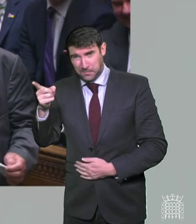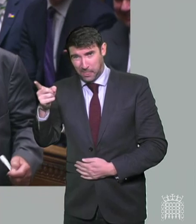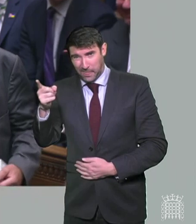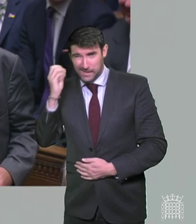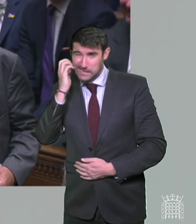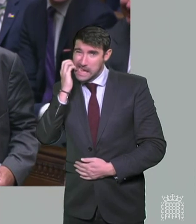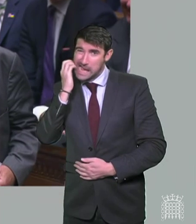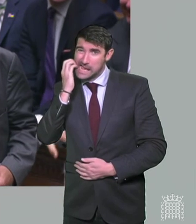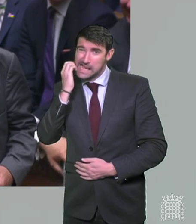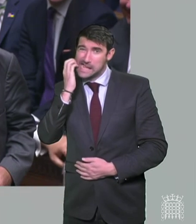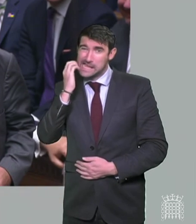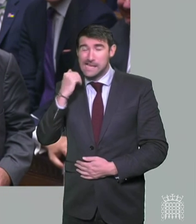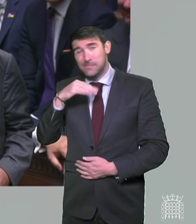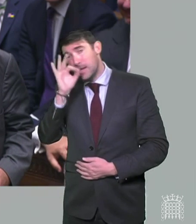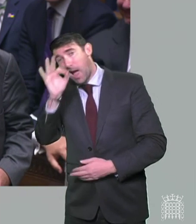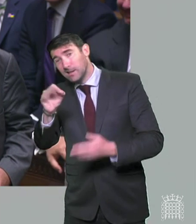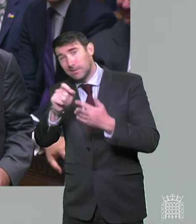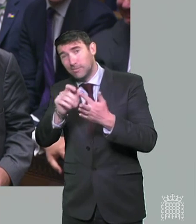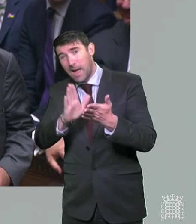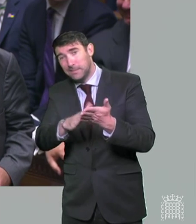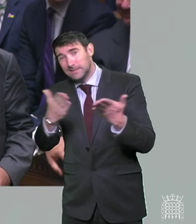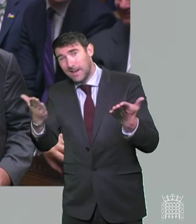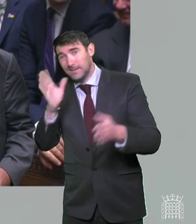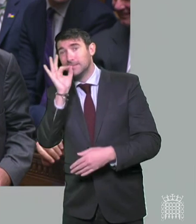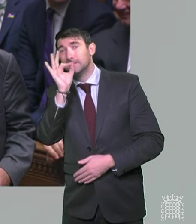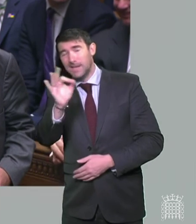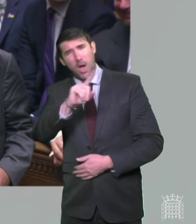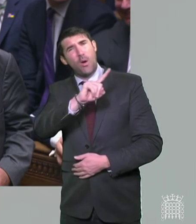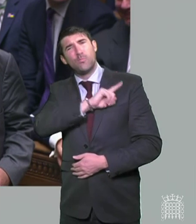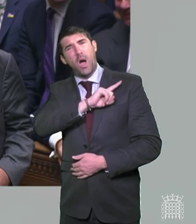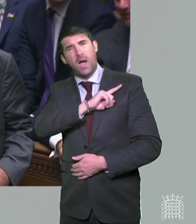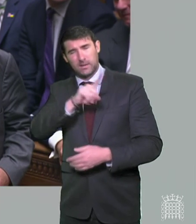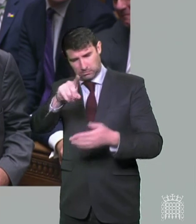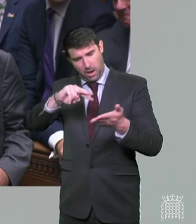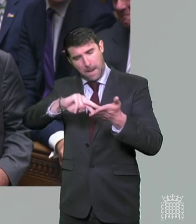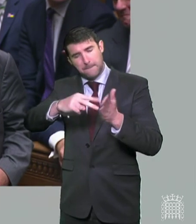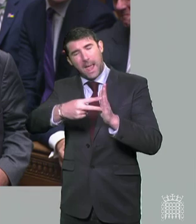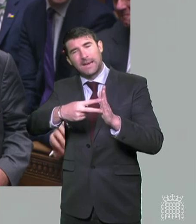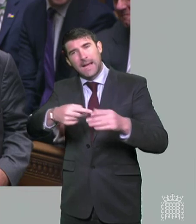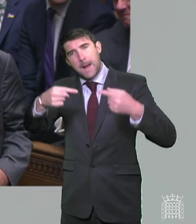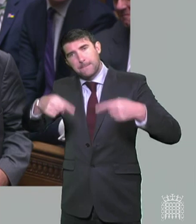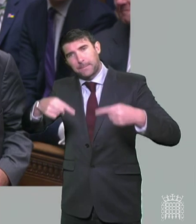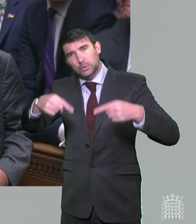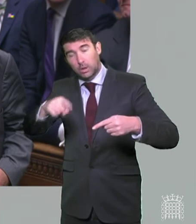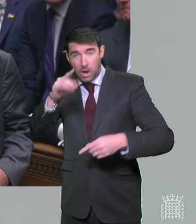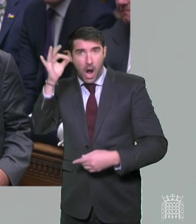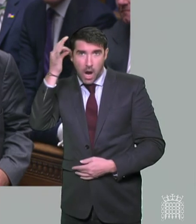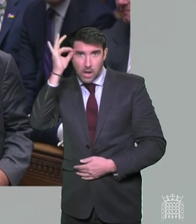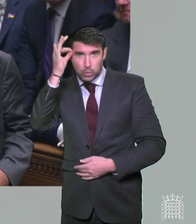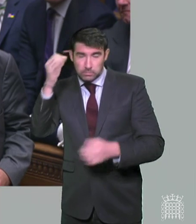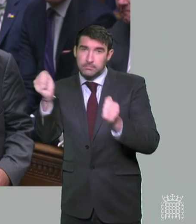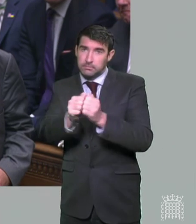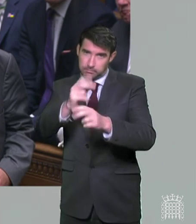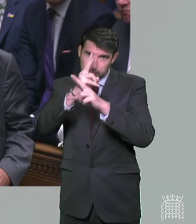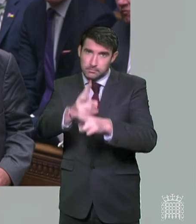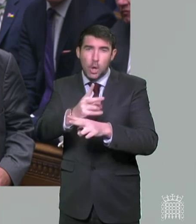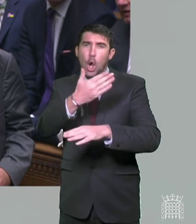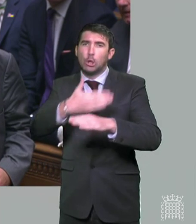Will this Prime Minister look at why the Planning Inspectorate is able to overturn councils’ planned protections for green lungs?